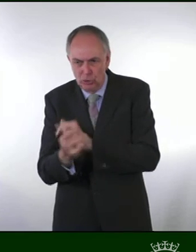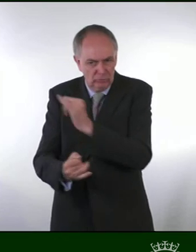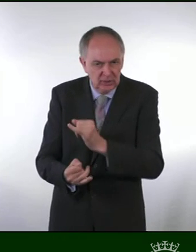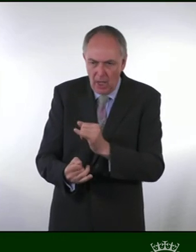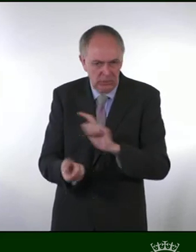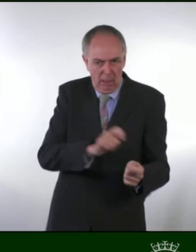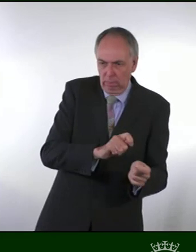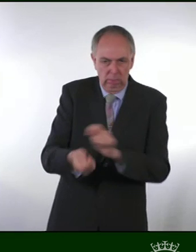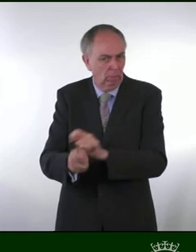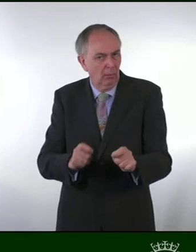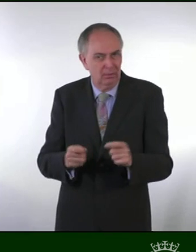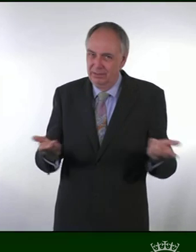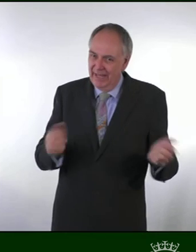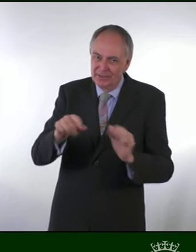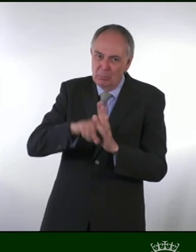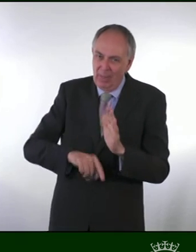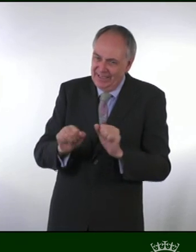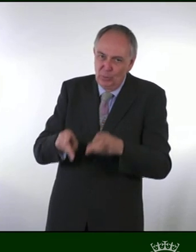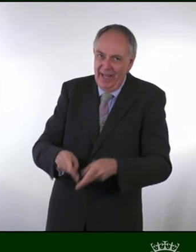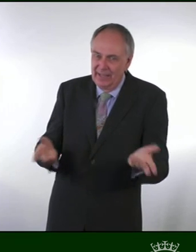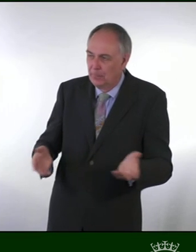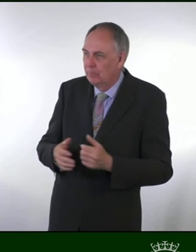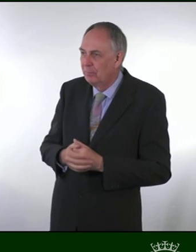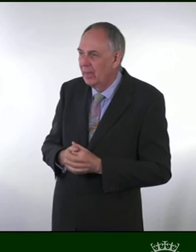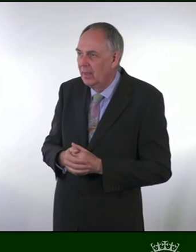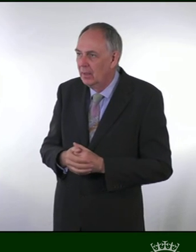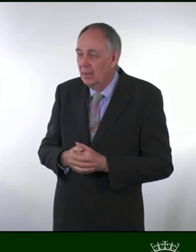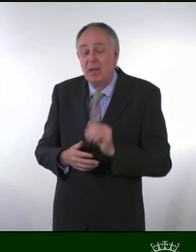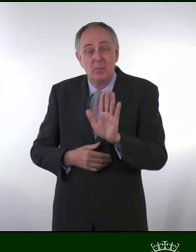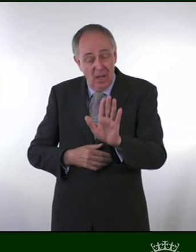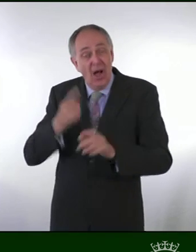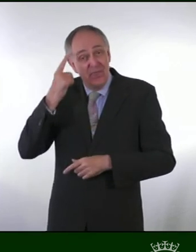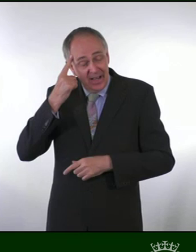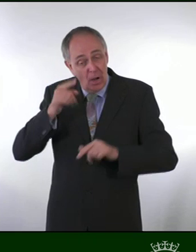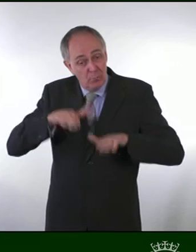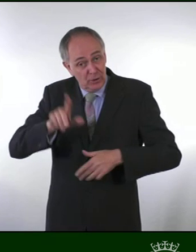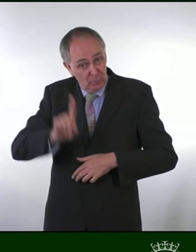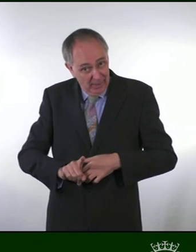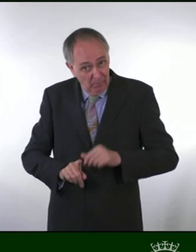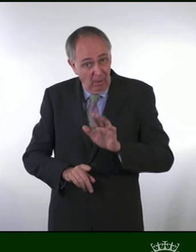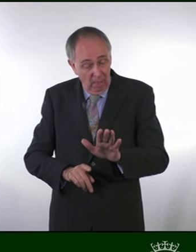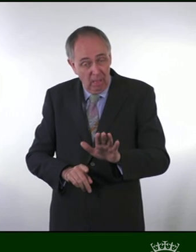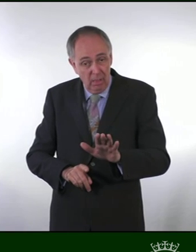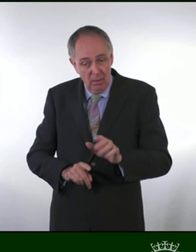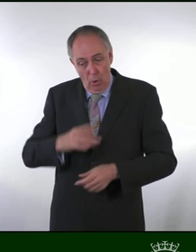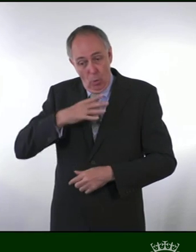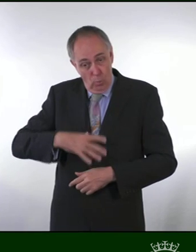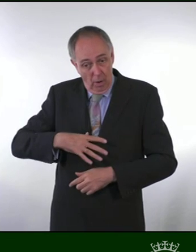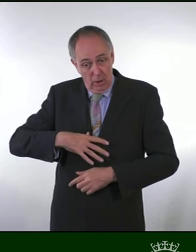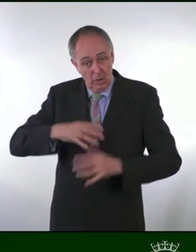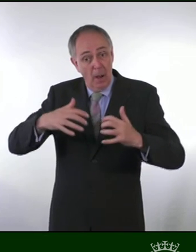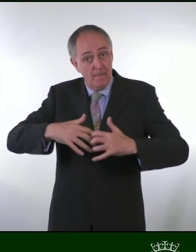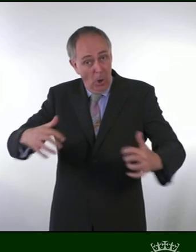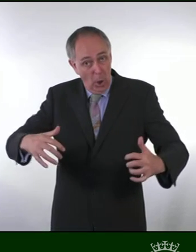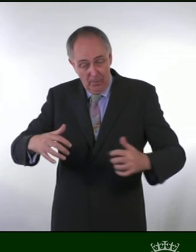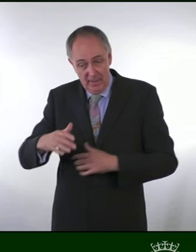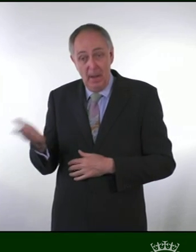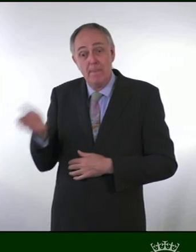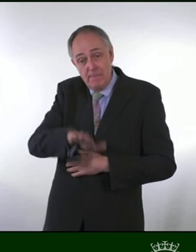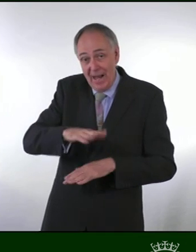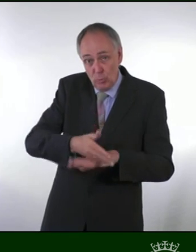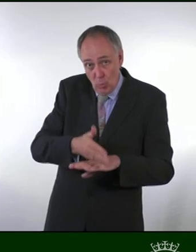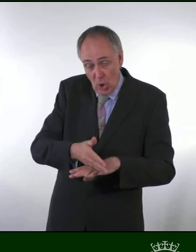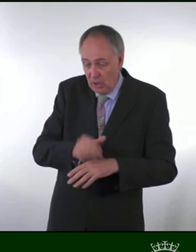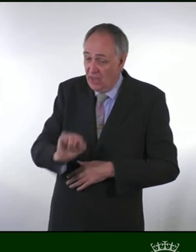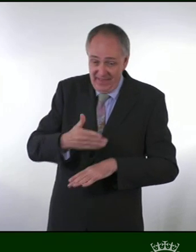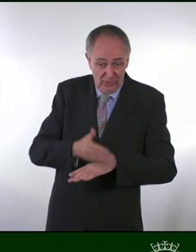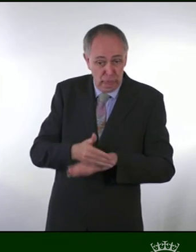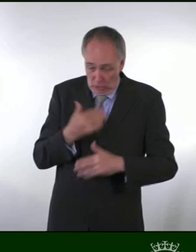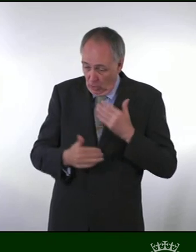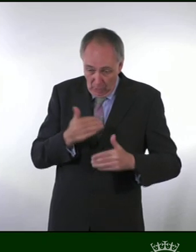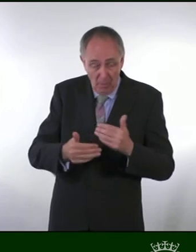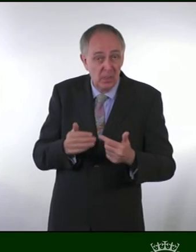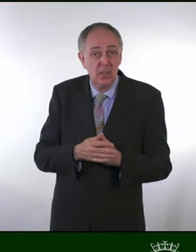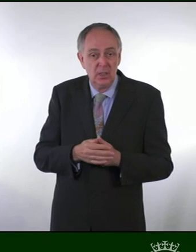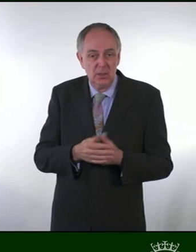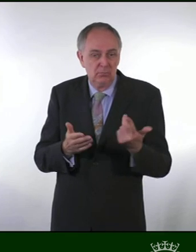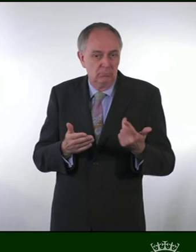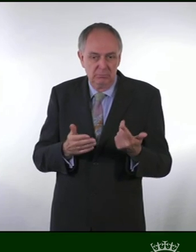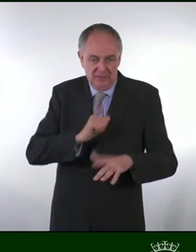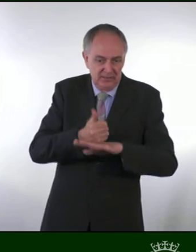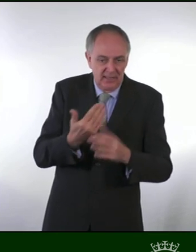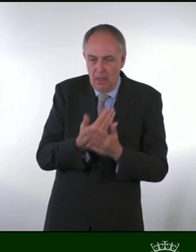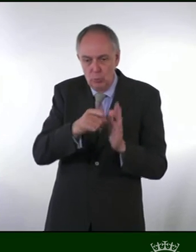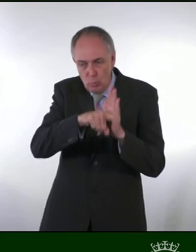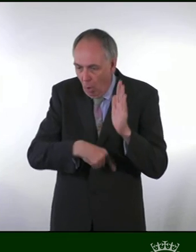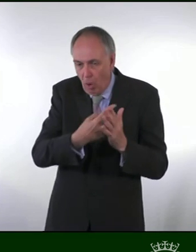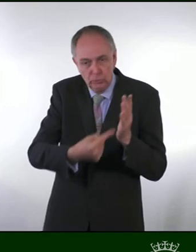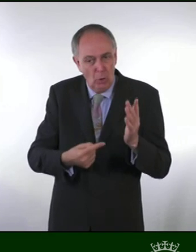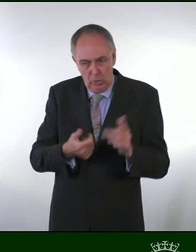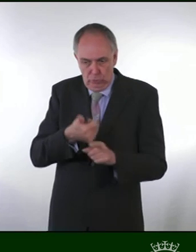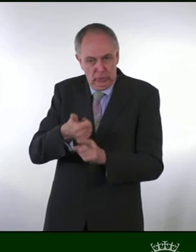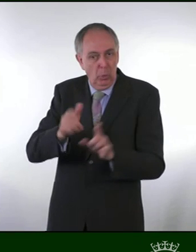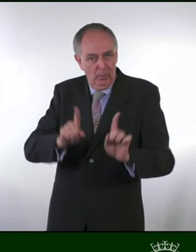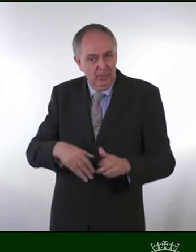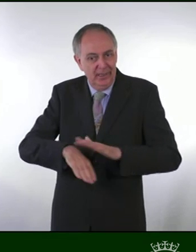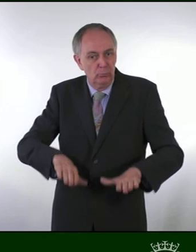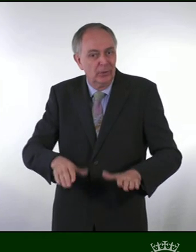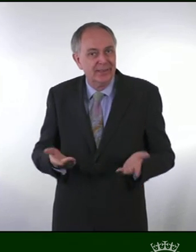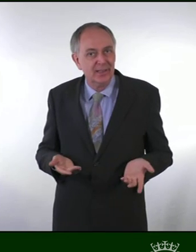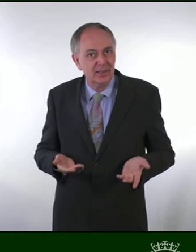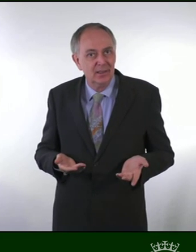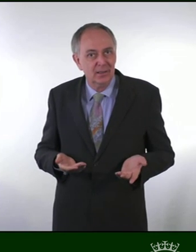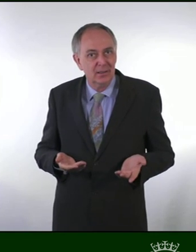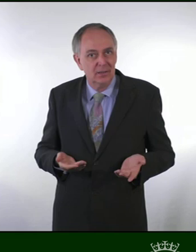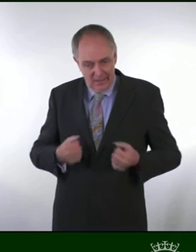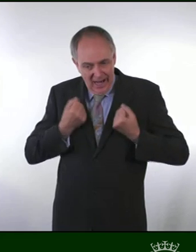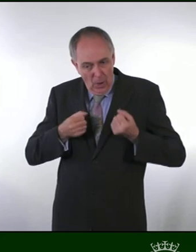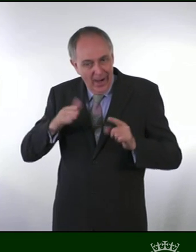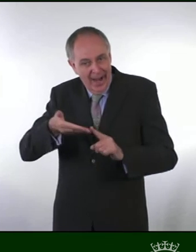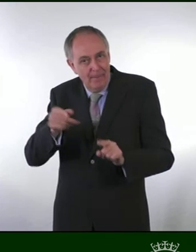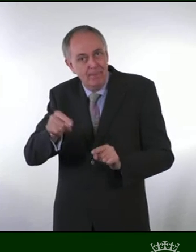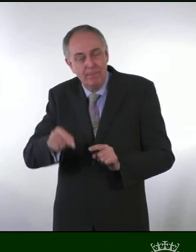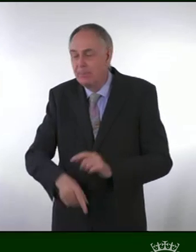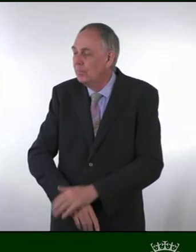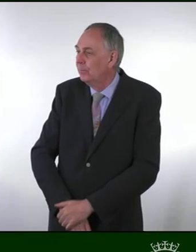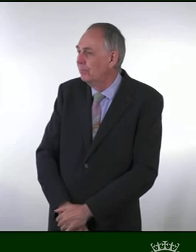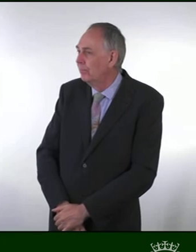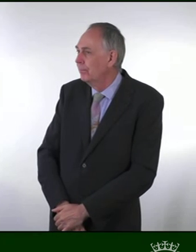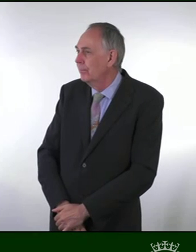What I can tell him is that I think the people of this country on the whole will want their parliamentarians to be back at work, doing their job and passing legislation on behalf of the people of this country, and that is what this Government intend to do.